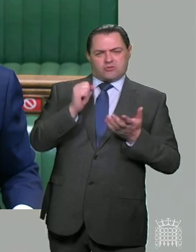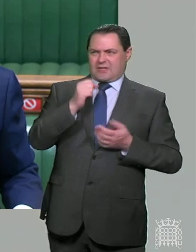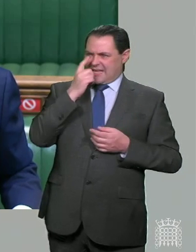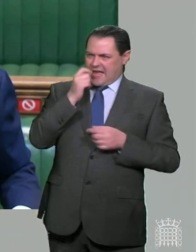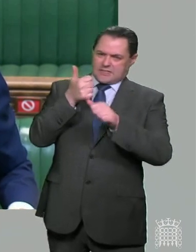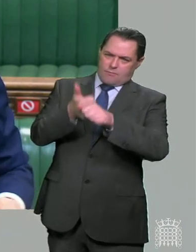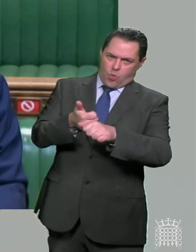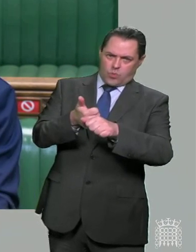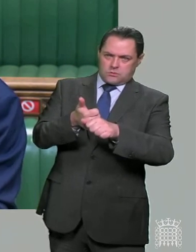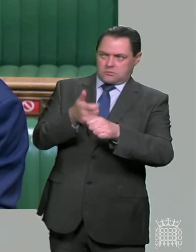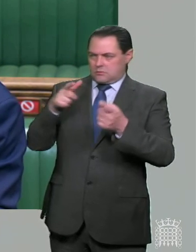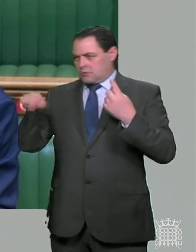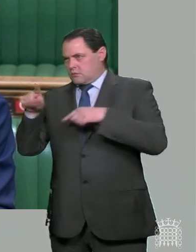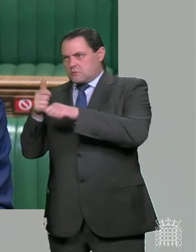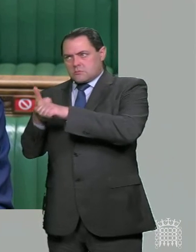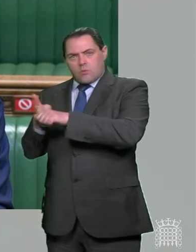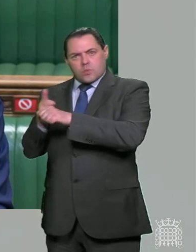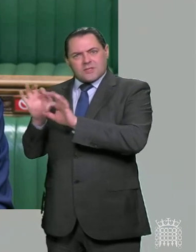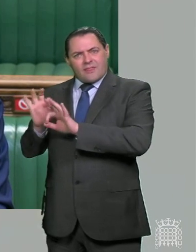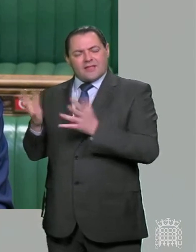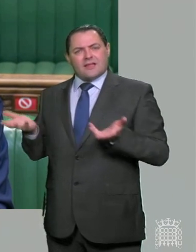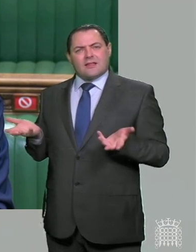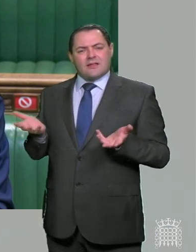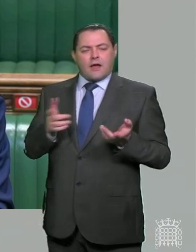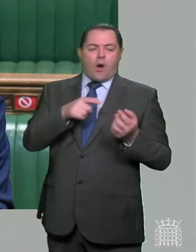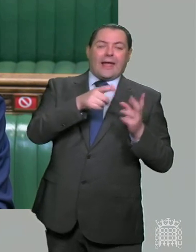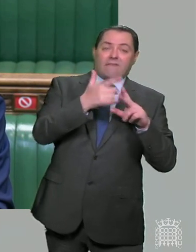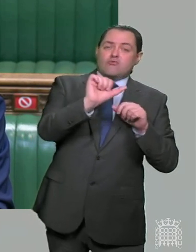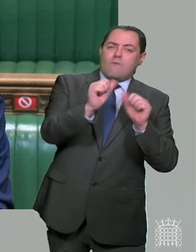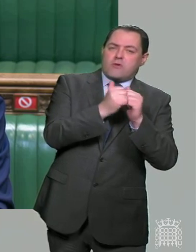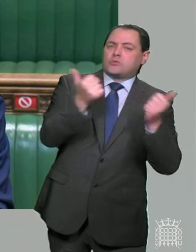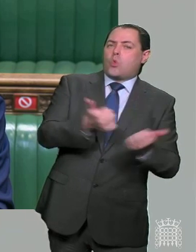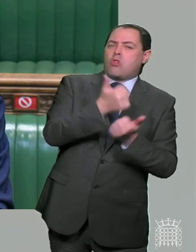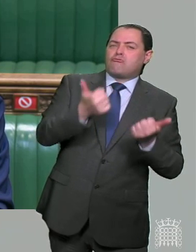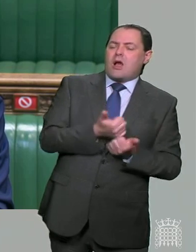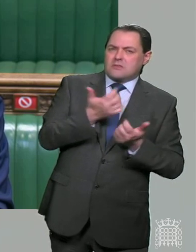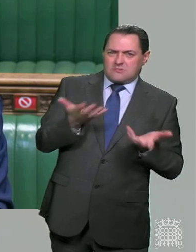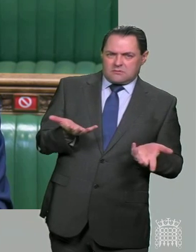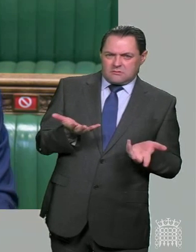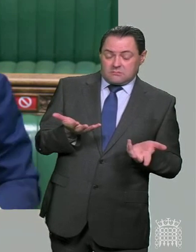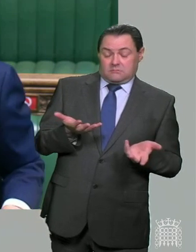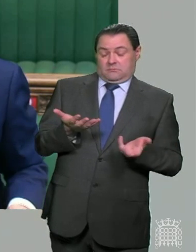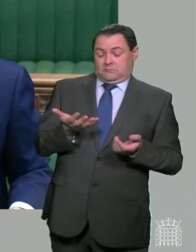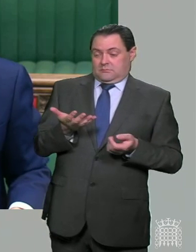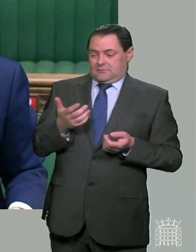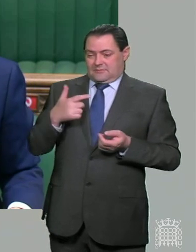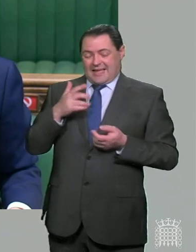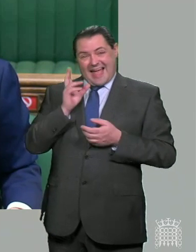He will not give the steelworkers the backing that they need.